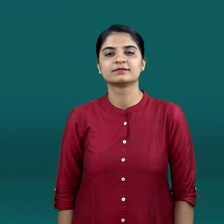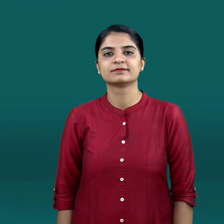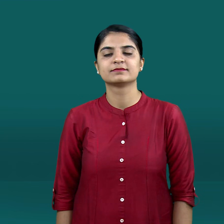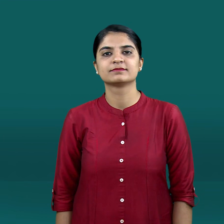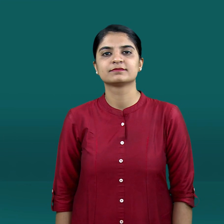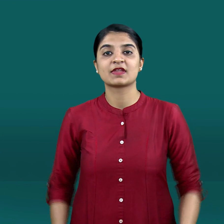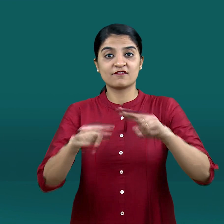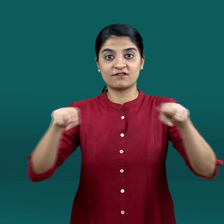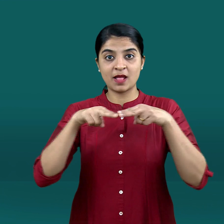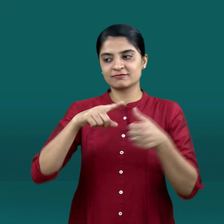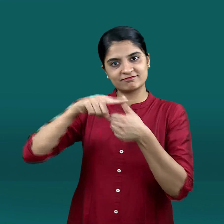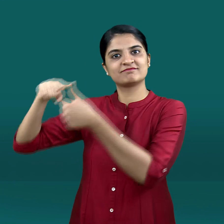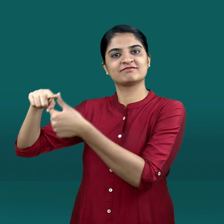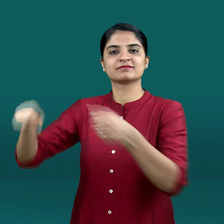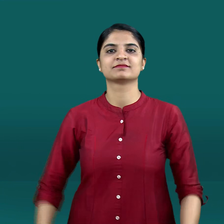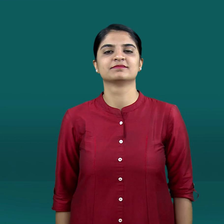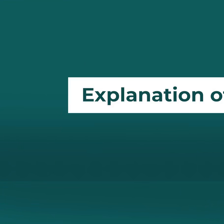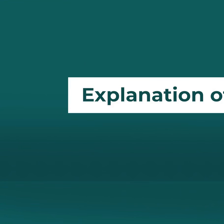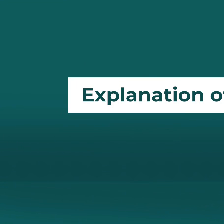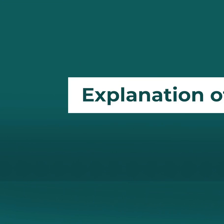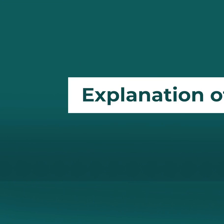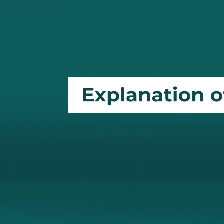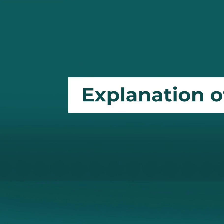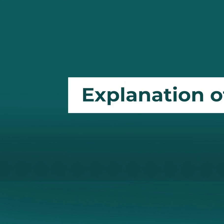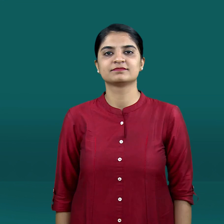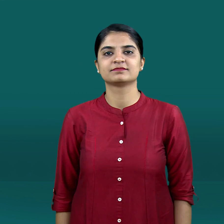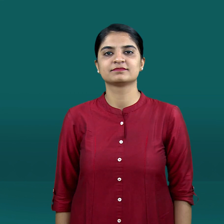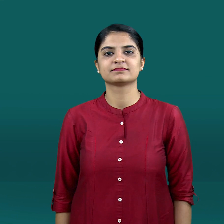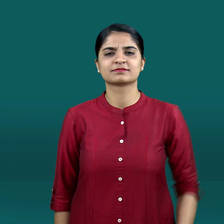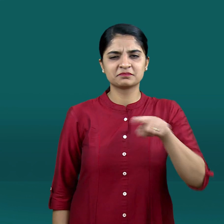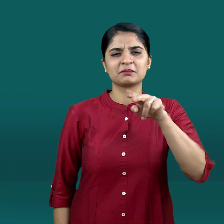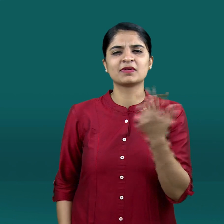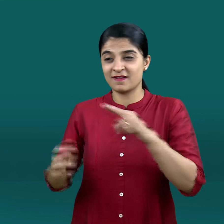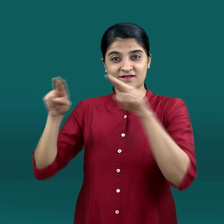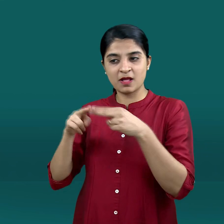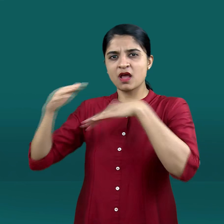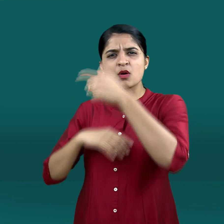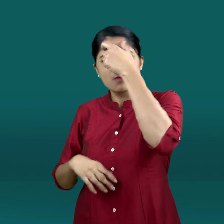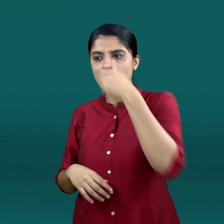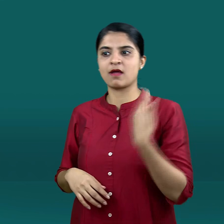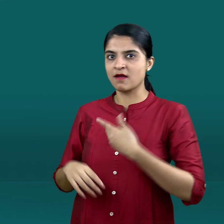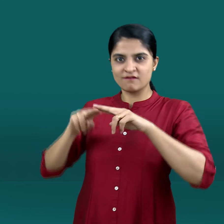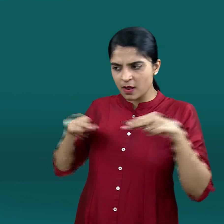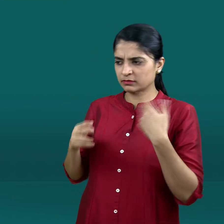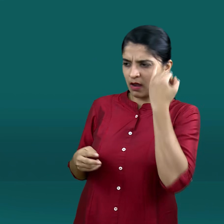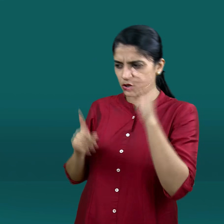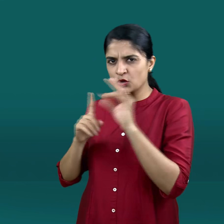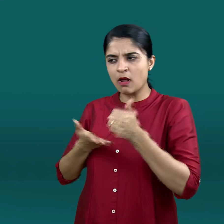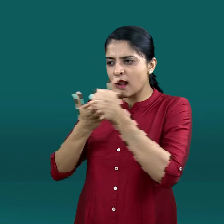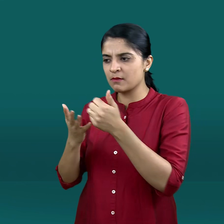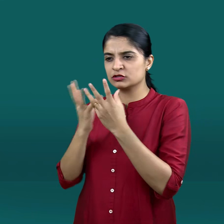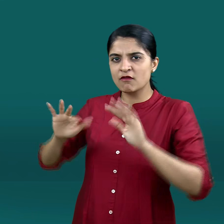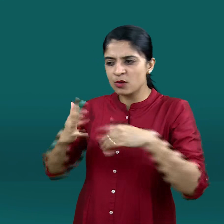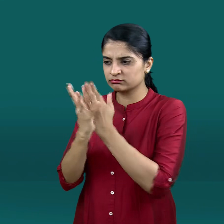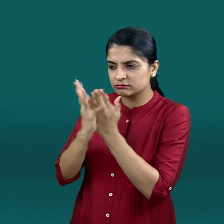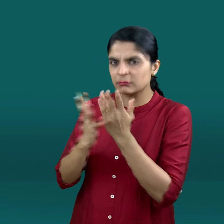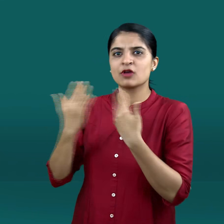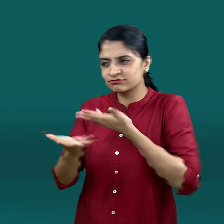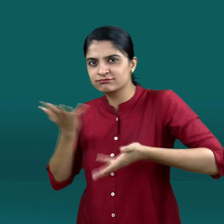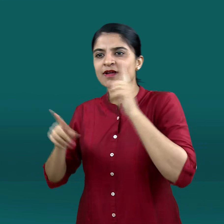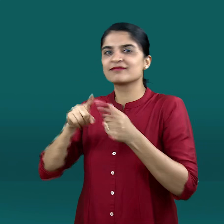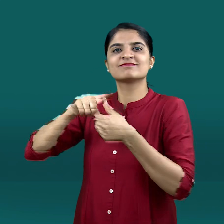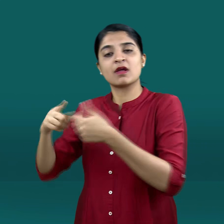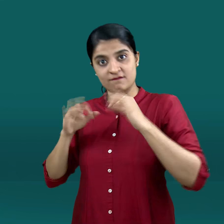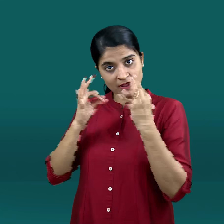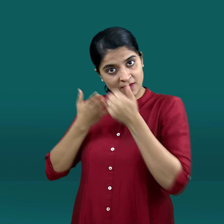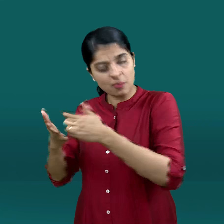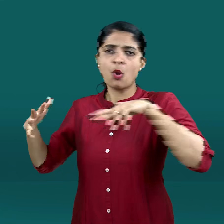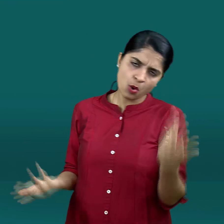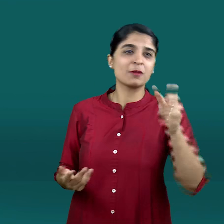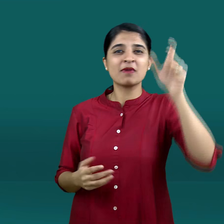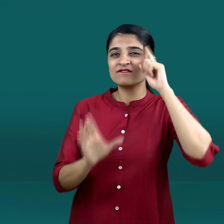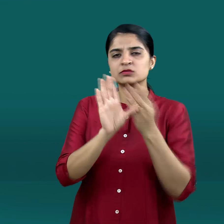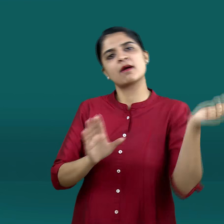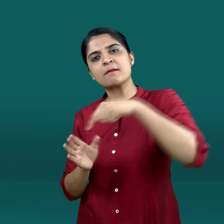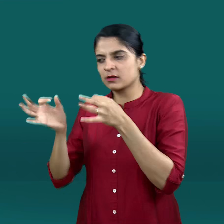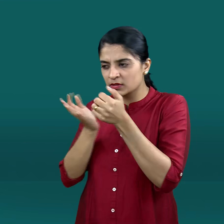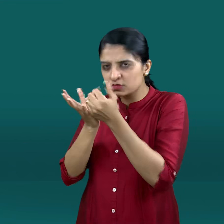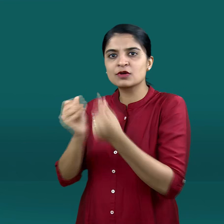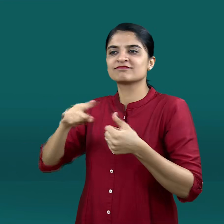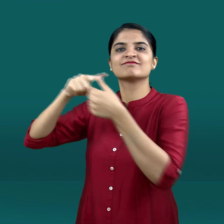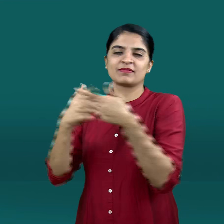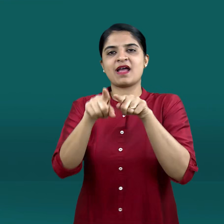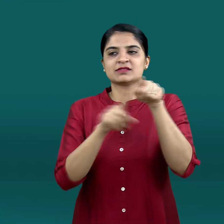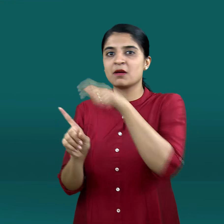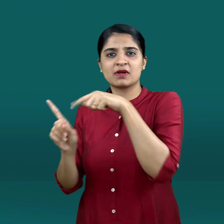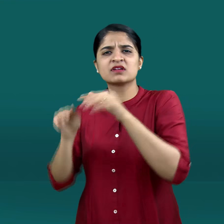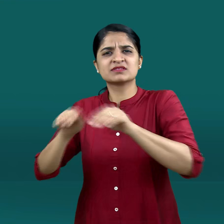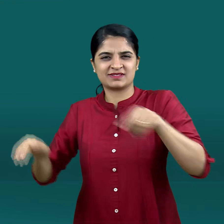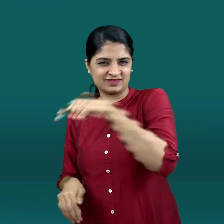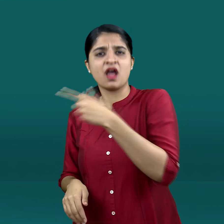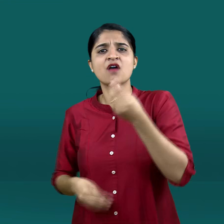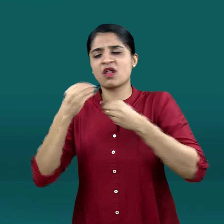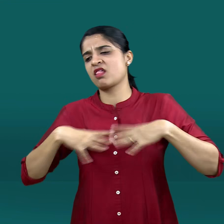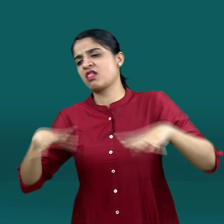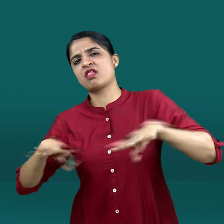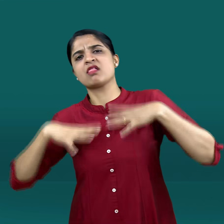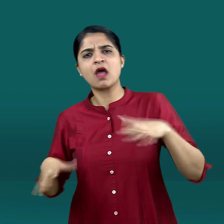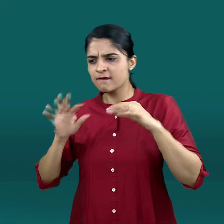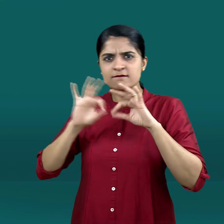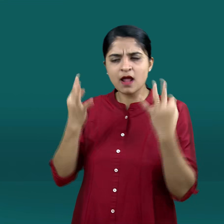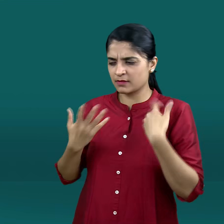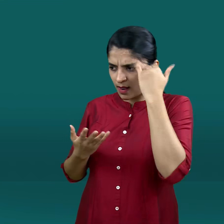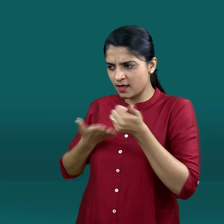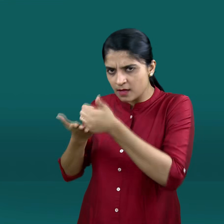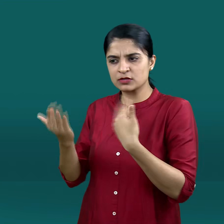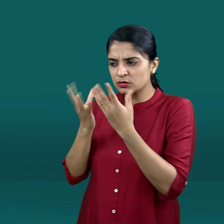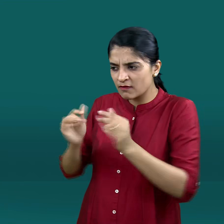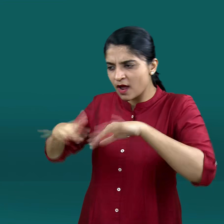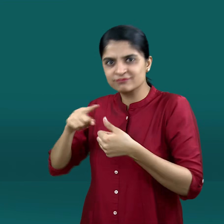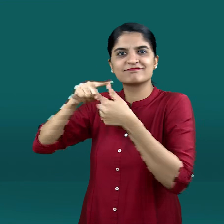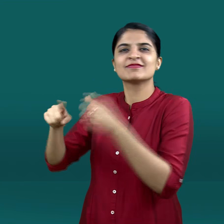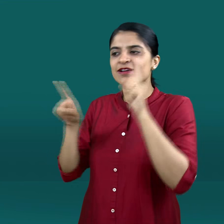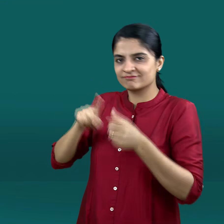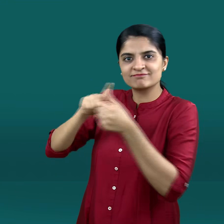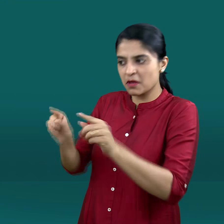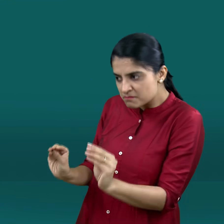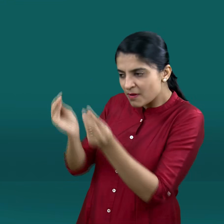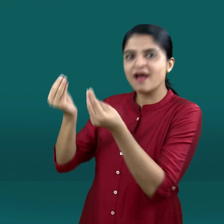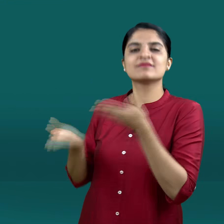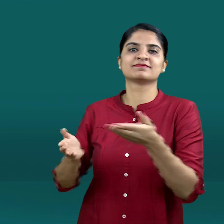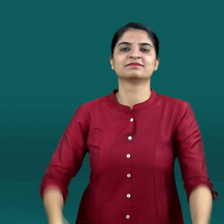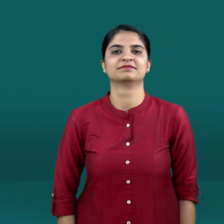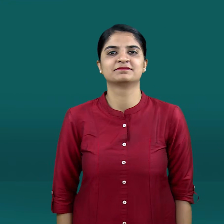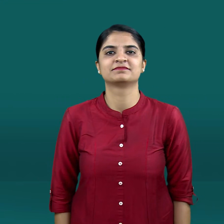Family therapy